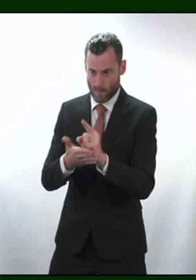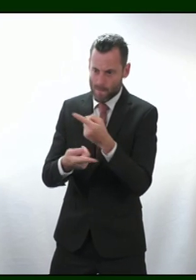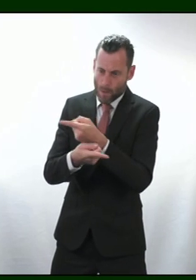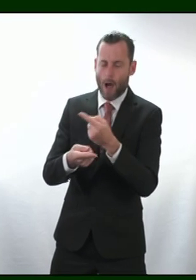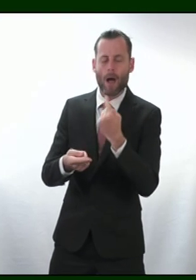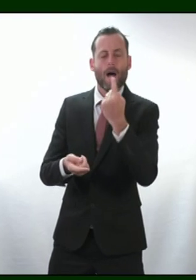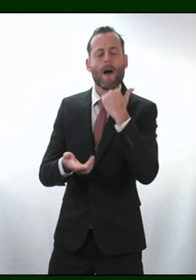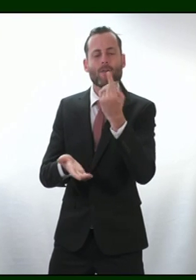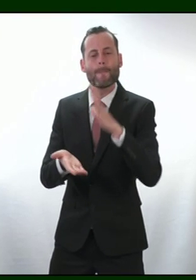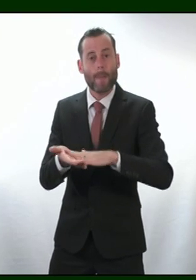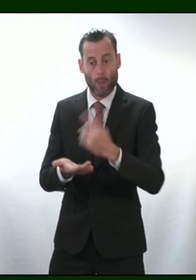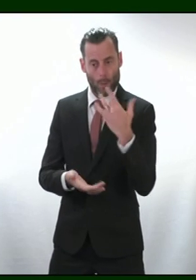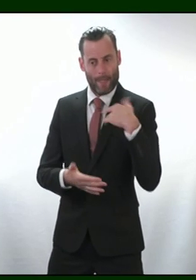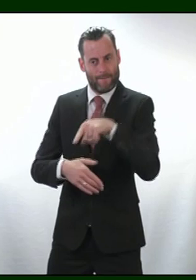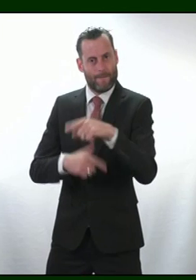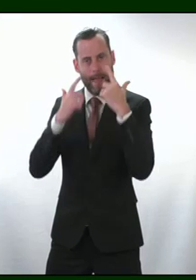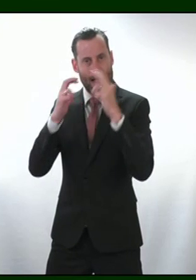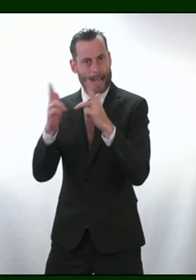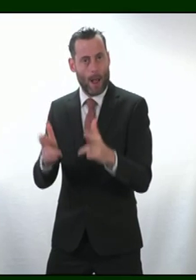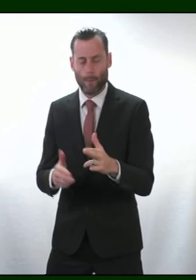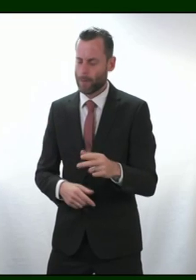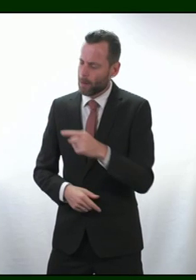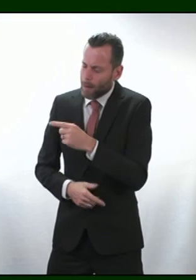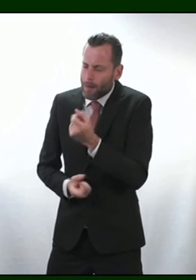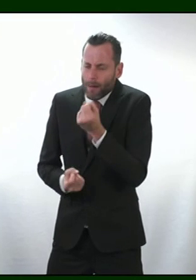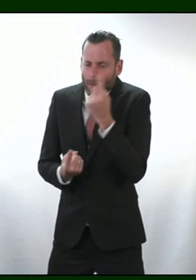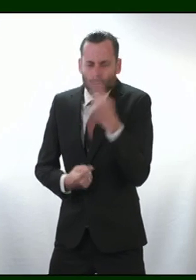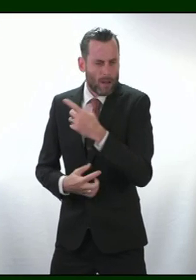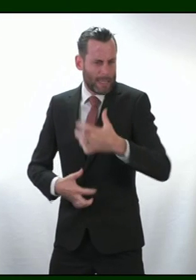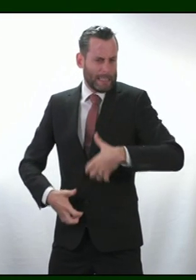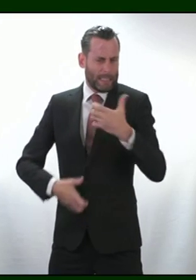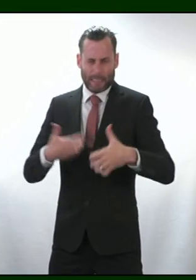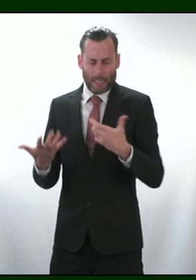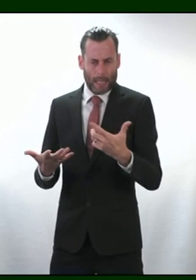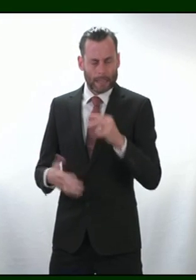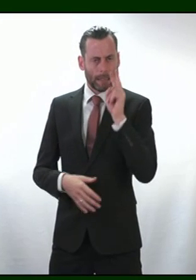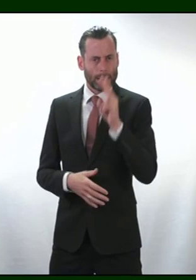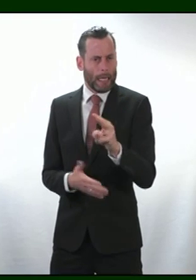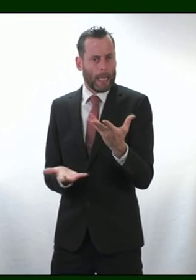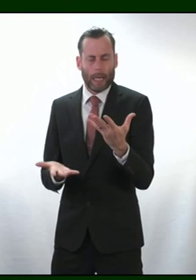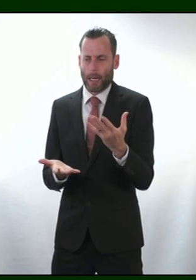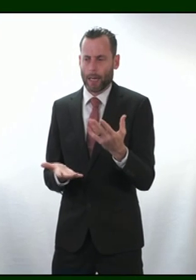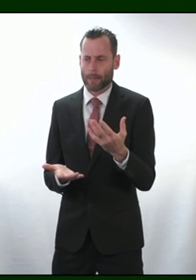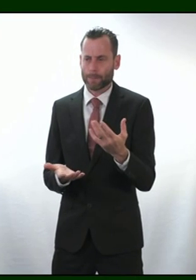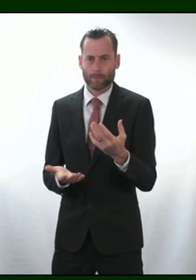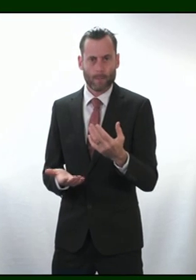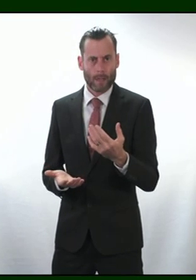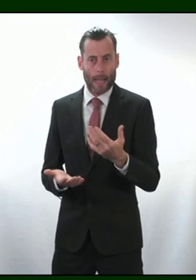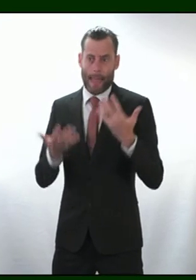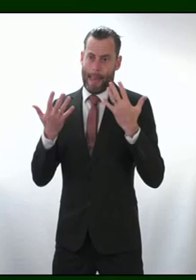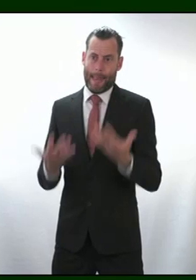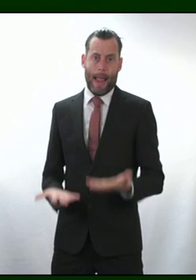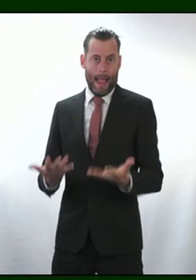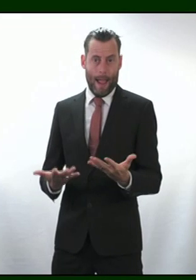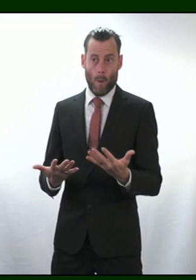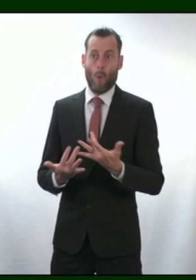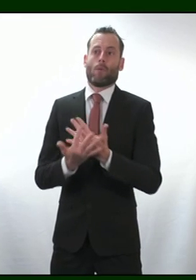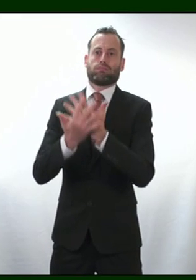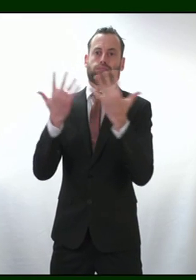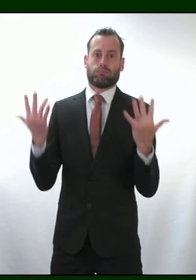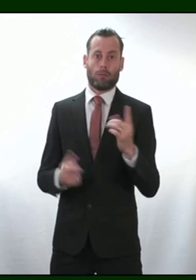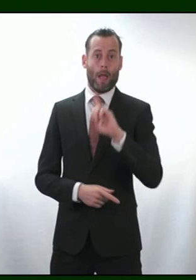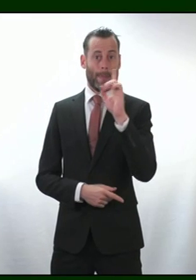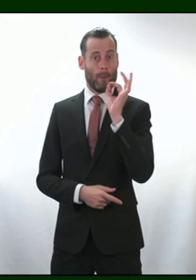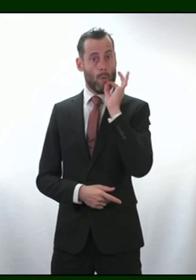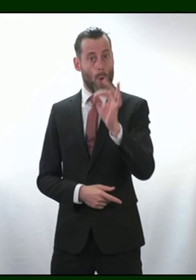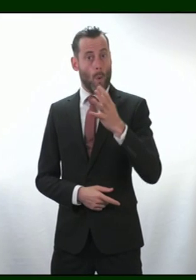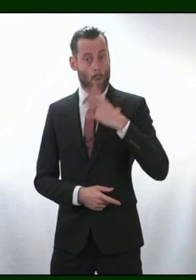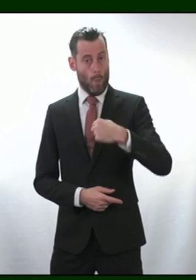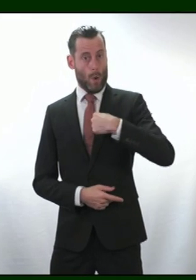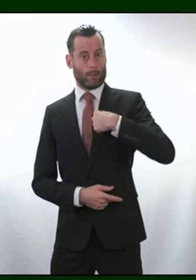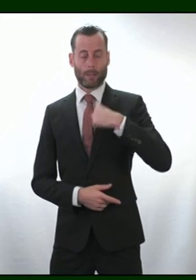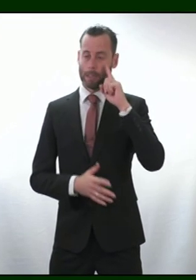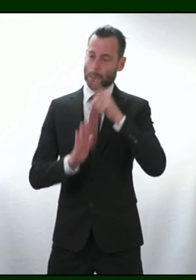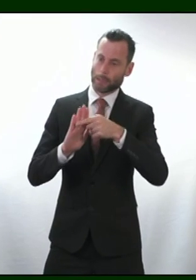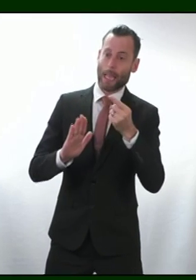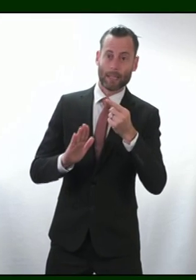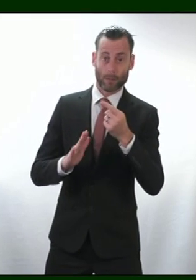Of course the honourable Lady is right to express the frustration of people across this country about the massive demand there is now for tests—it has hugely increased.